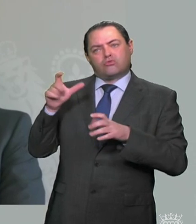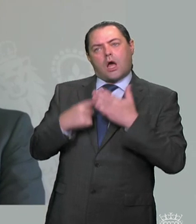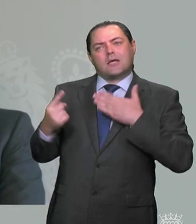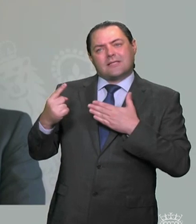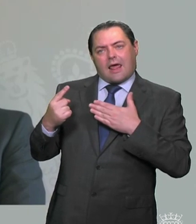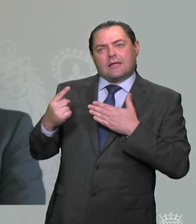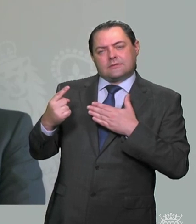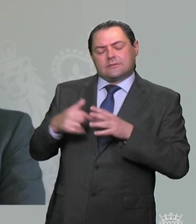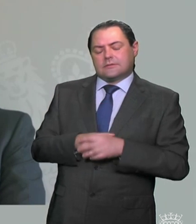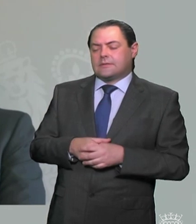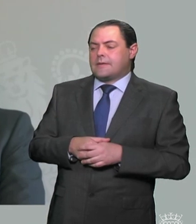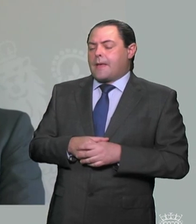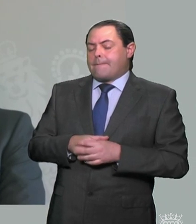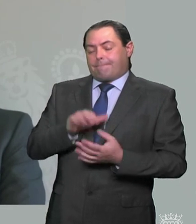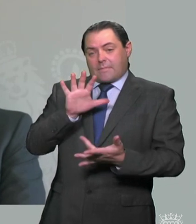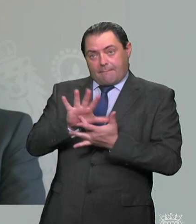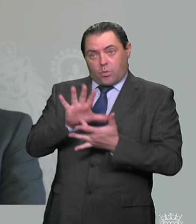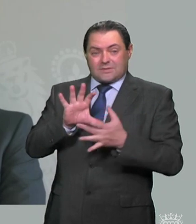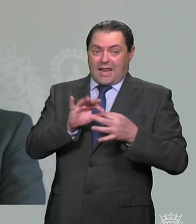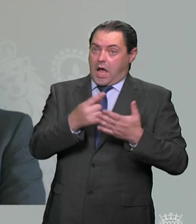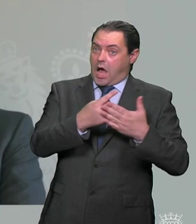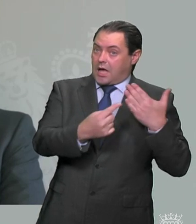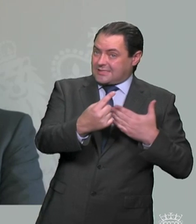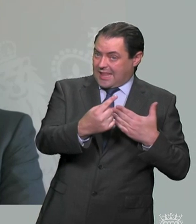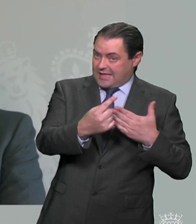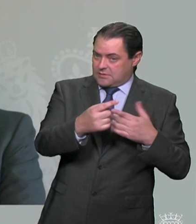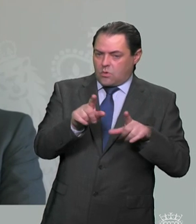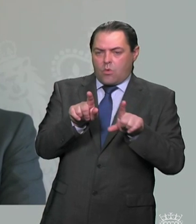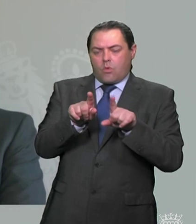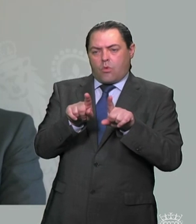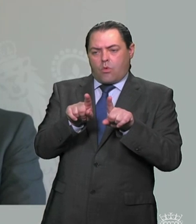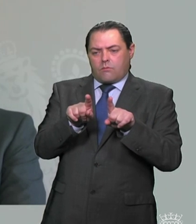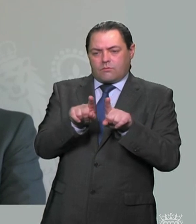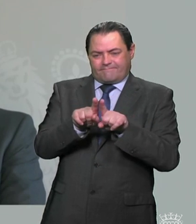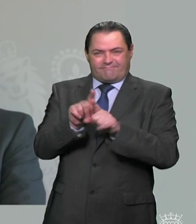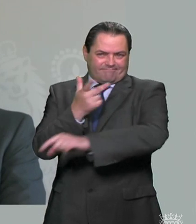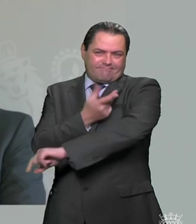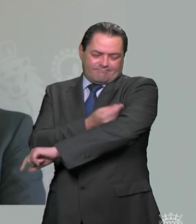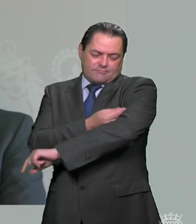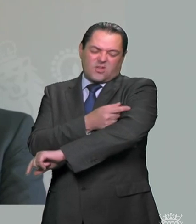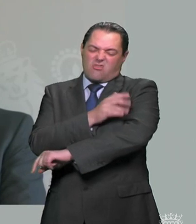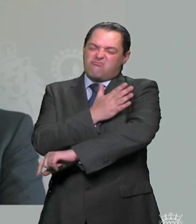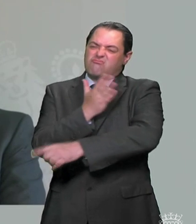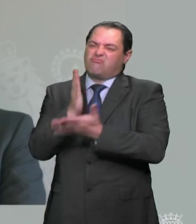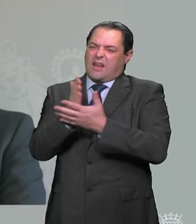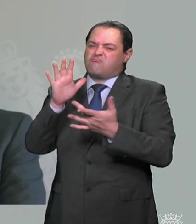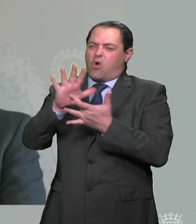Even more important than the isolation campaign is, of course, the vaccination campaign.